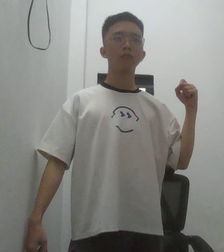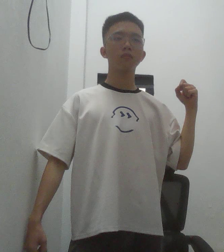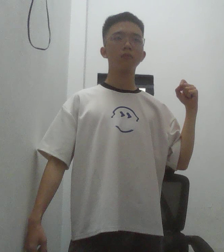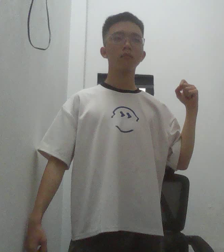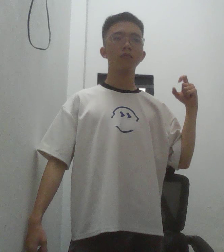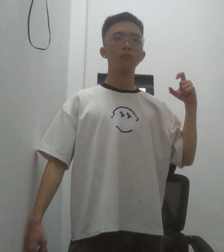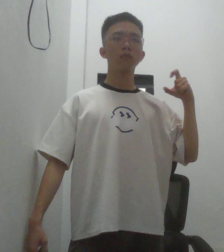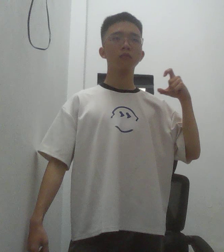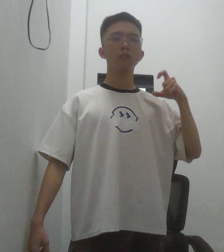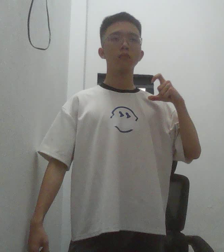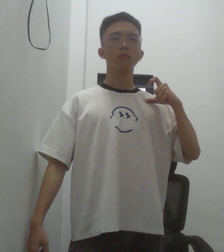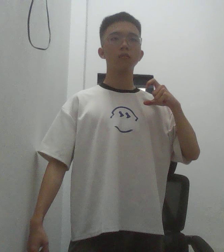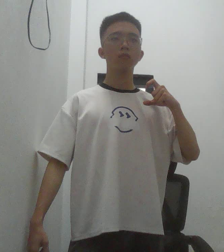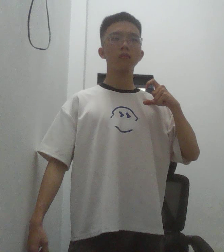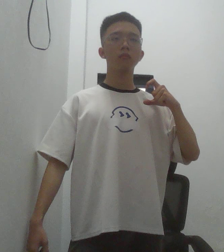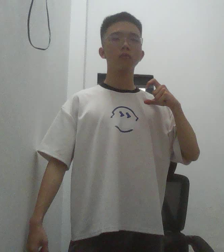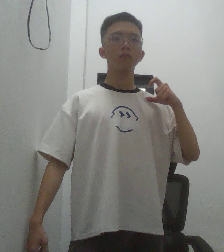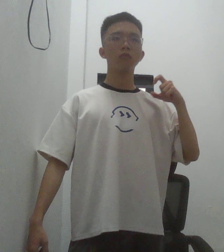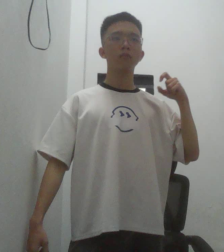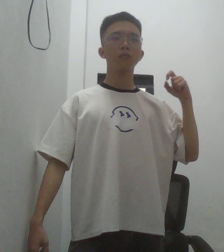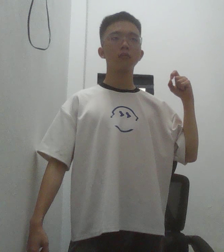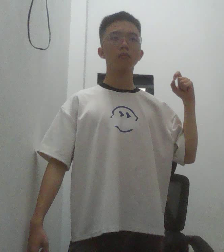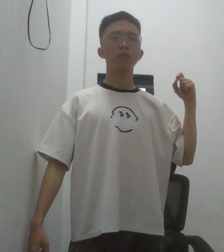giau co